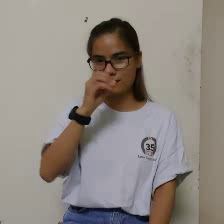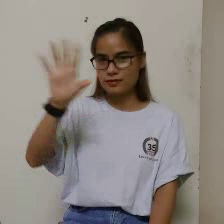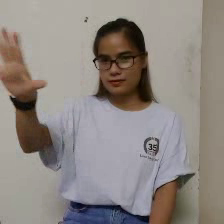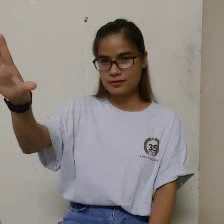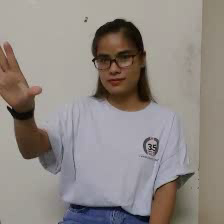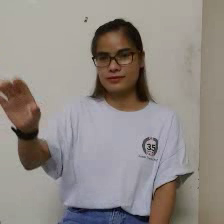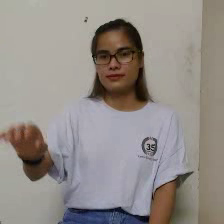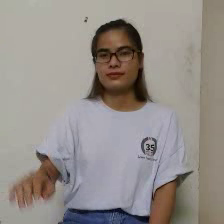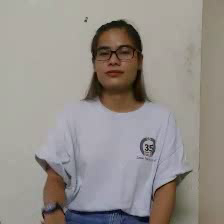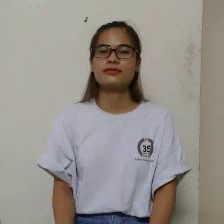Khai báo